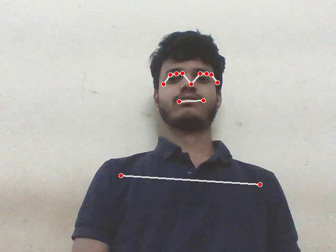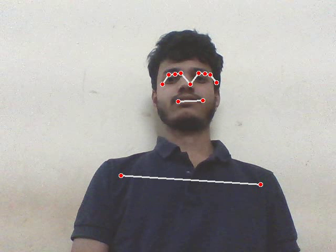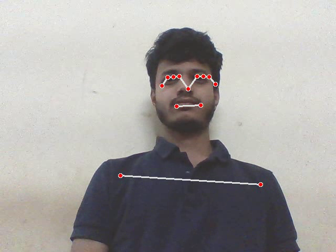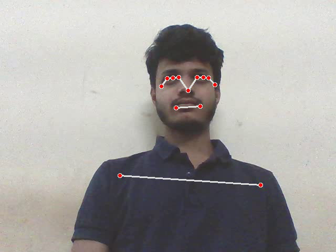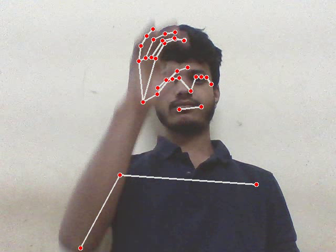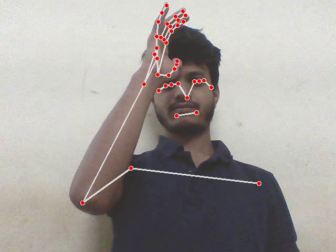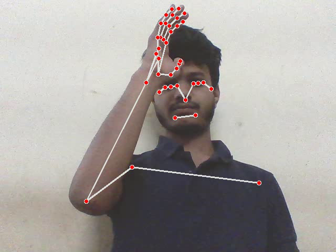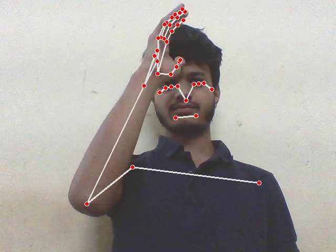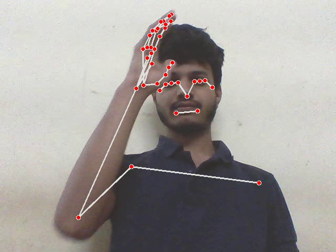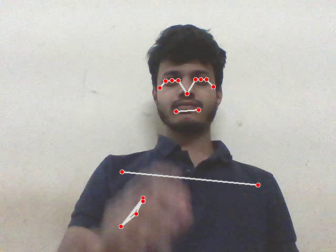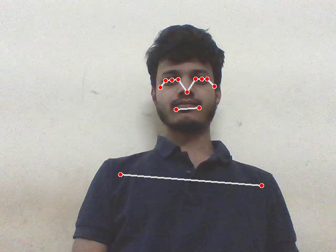father